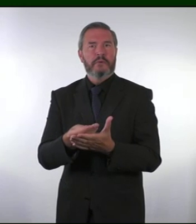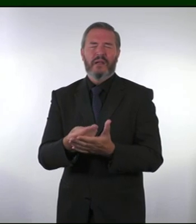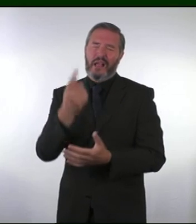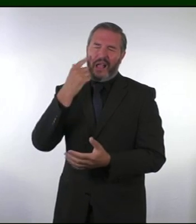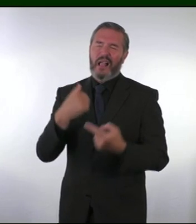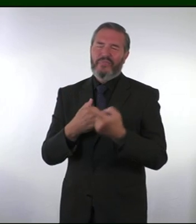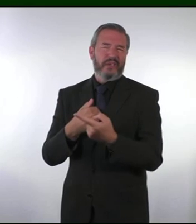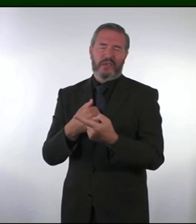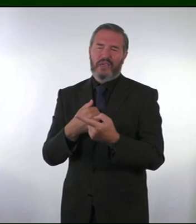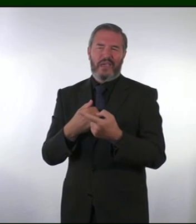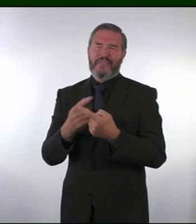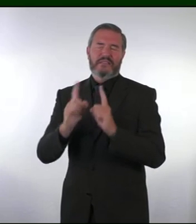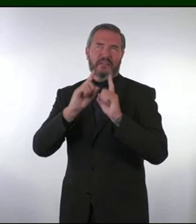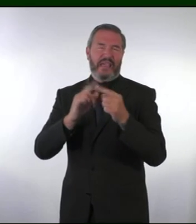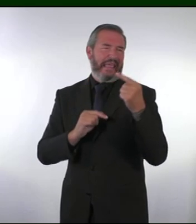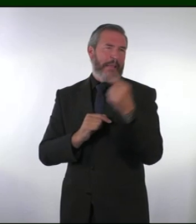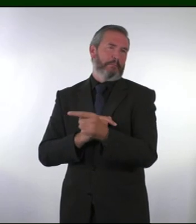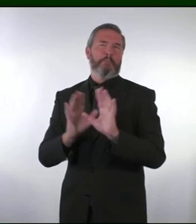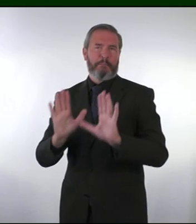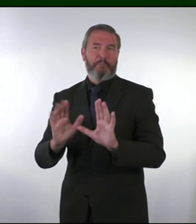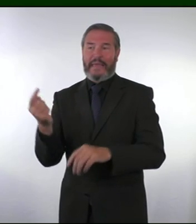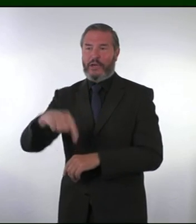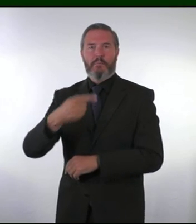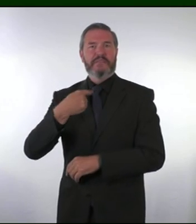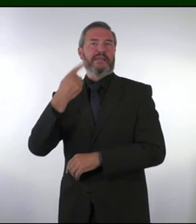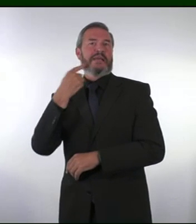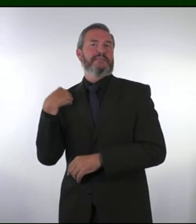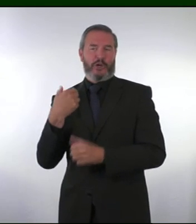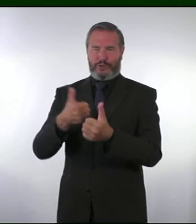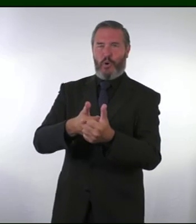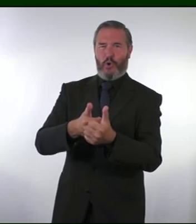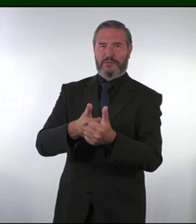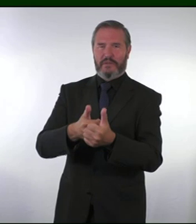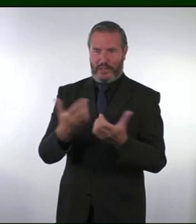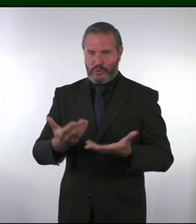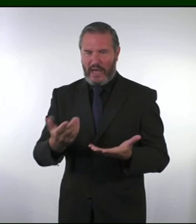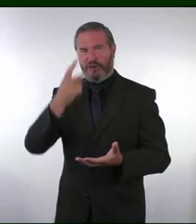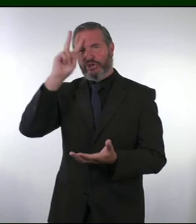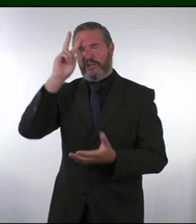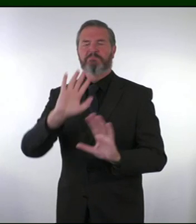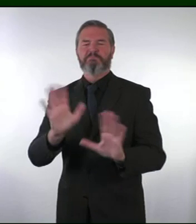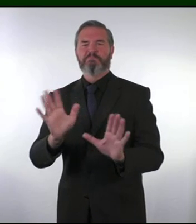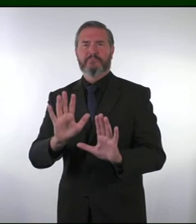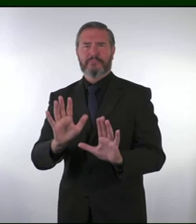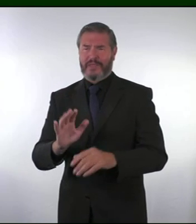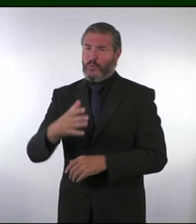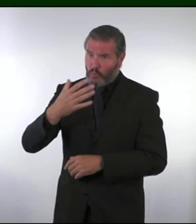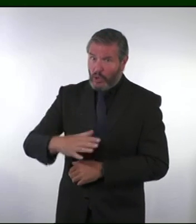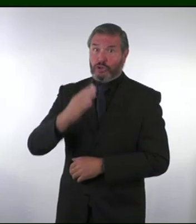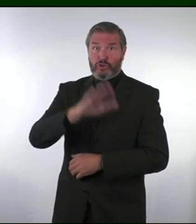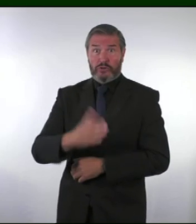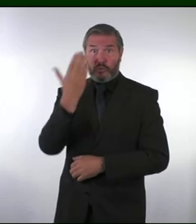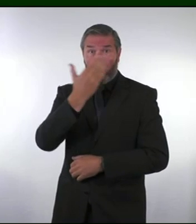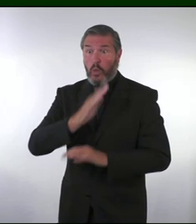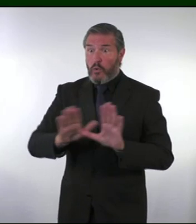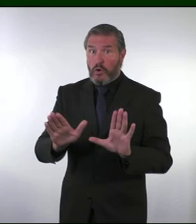I think it is absolutely infamous for him to come to the House one day and say he supports the programme and then, the next day, not to confirm that he wants kids to go to school now.